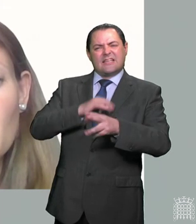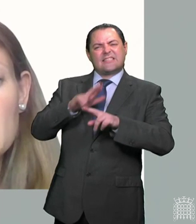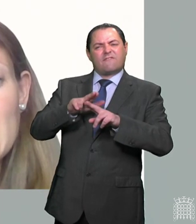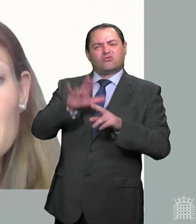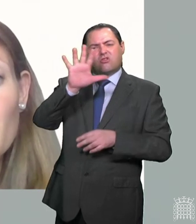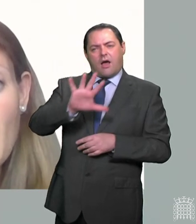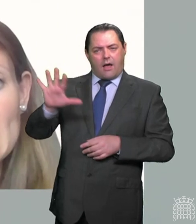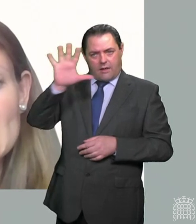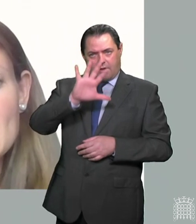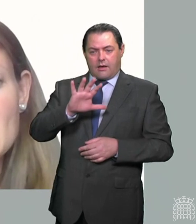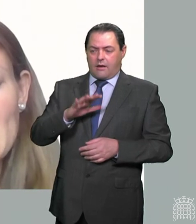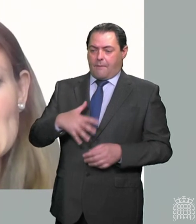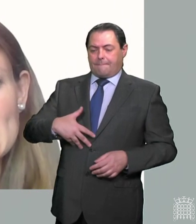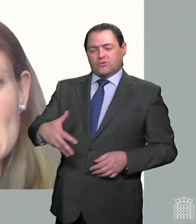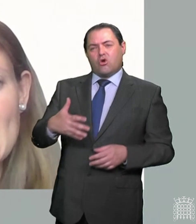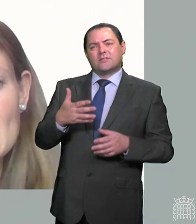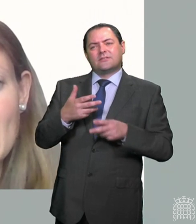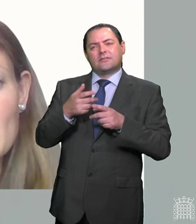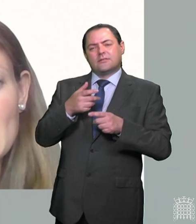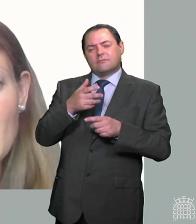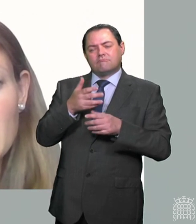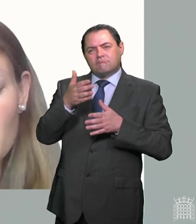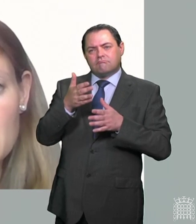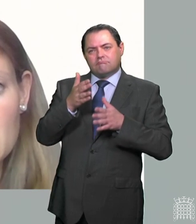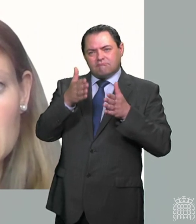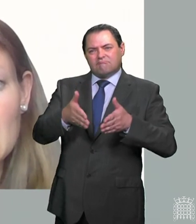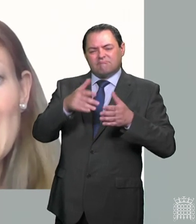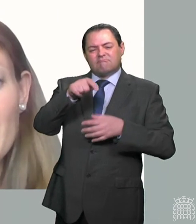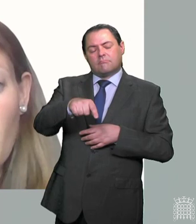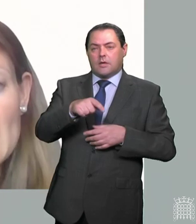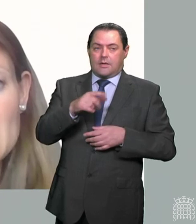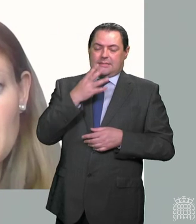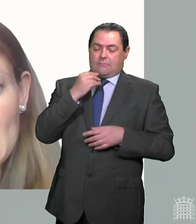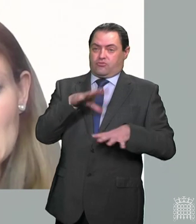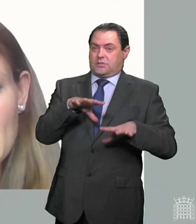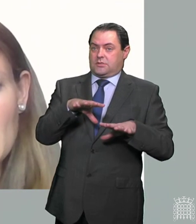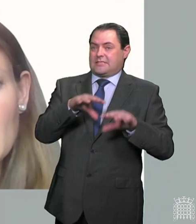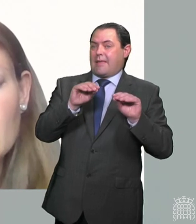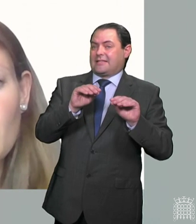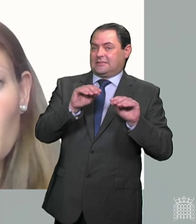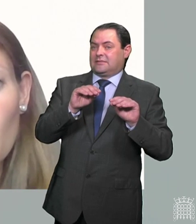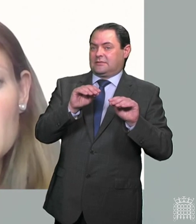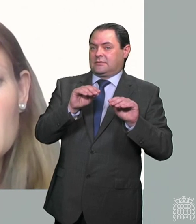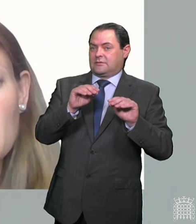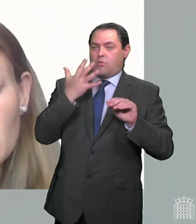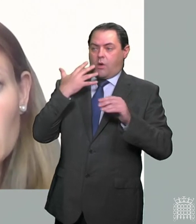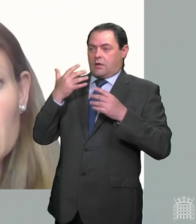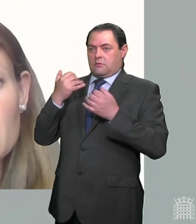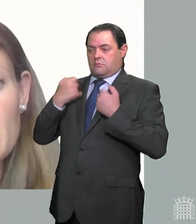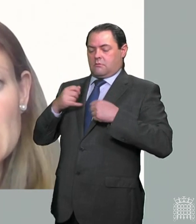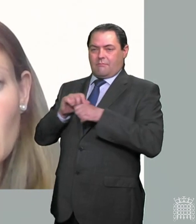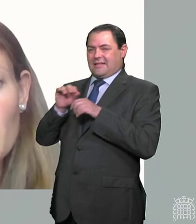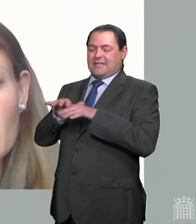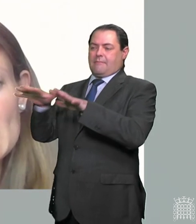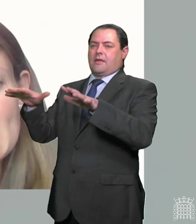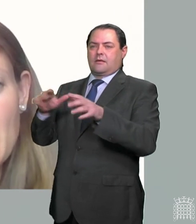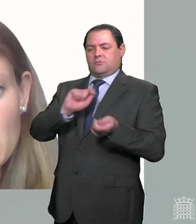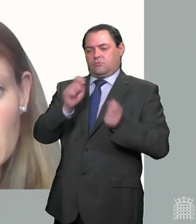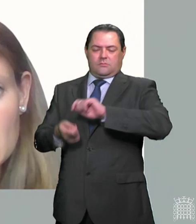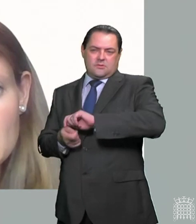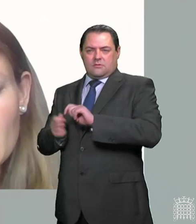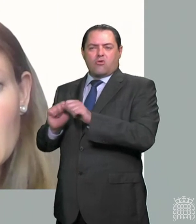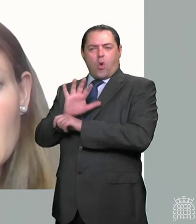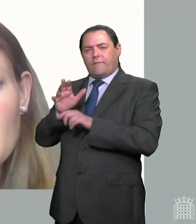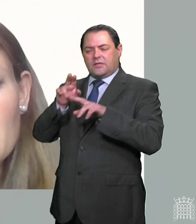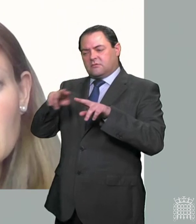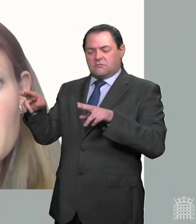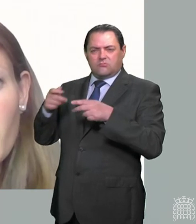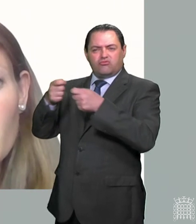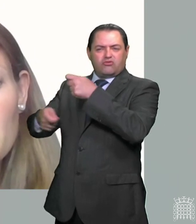Maternity was temporarily suspended at Stafford’s County Hospital at the height of the pandemic so that wards could be used to treat covid-19 patients.